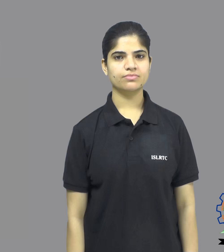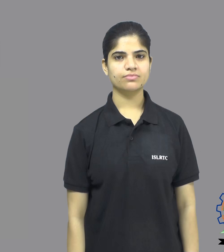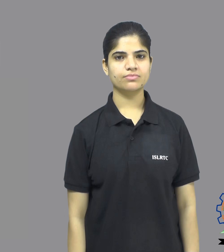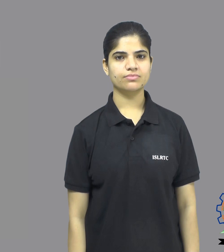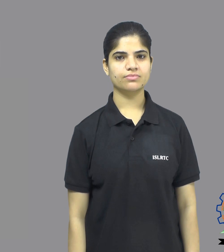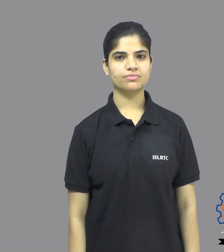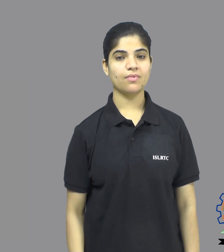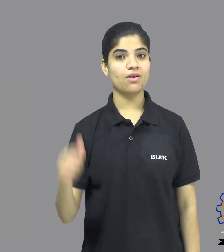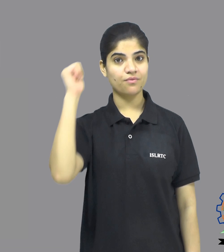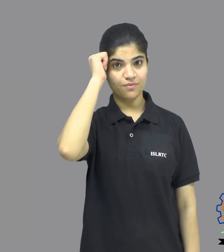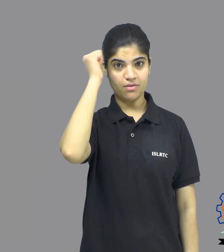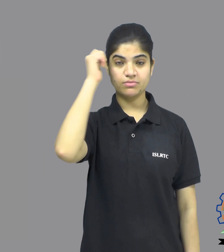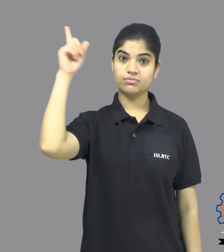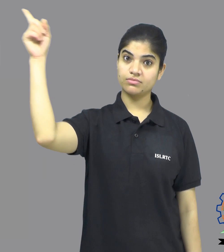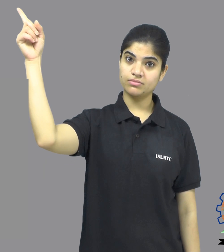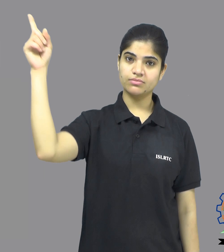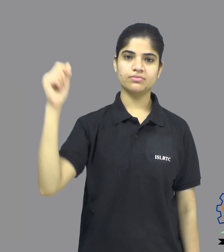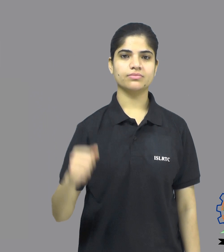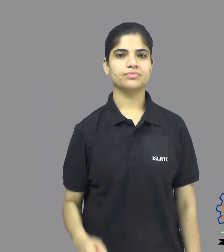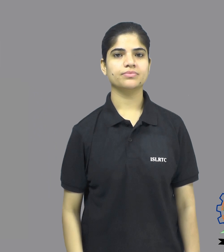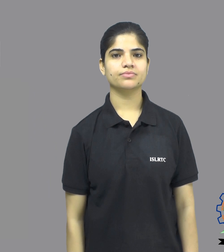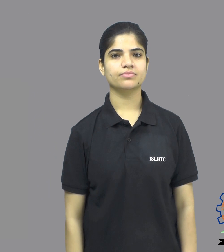Vadodara